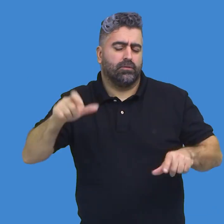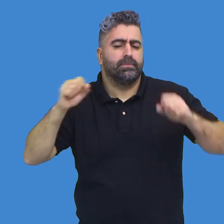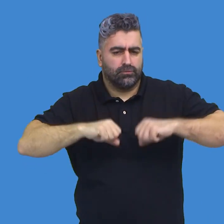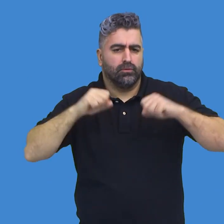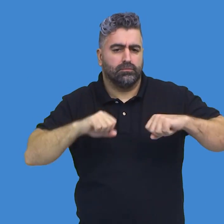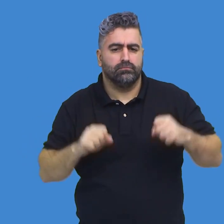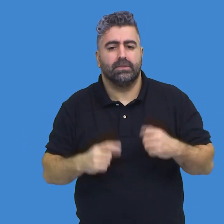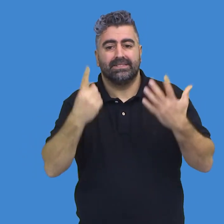mayor